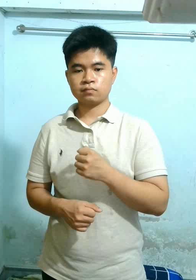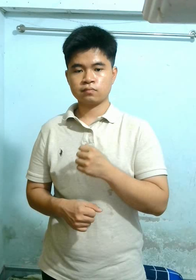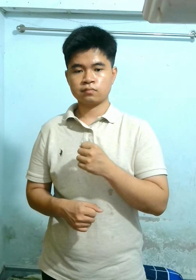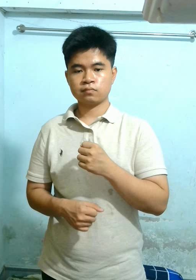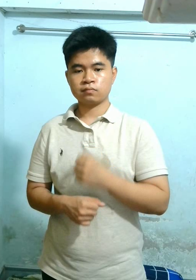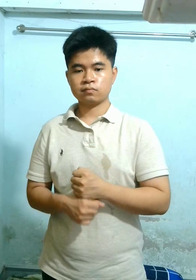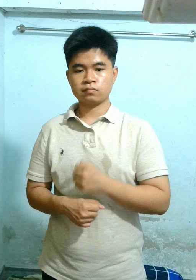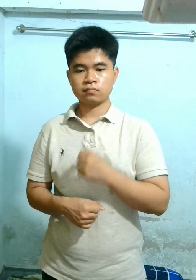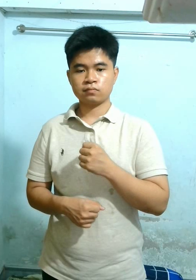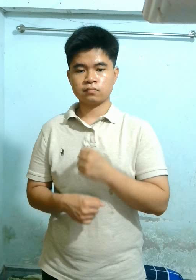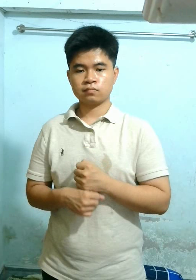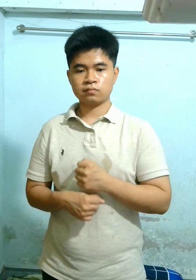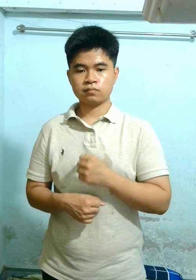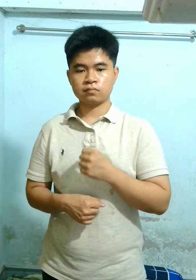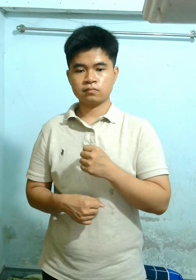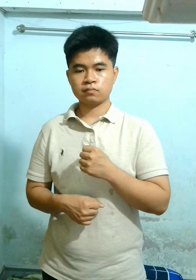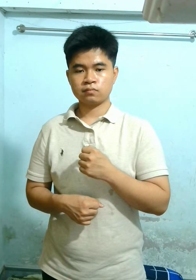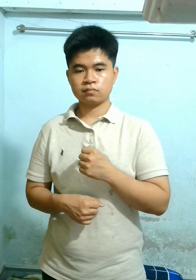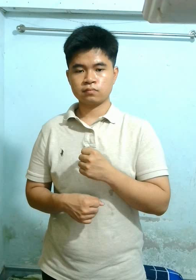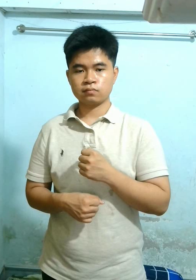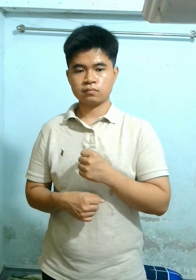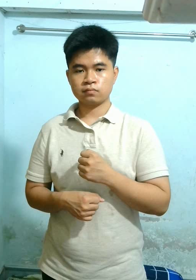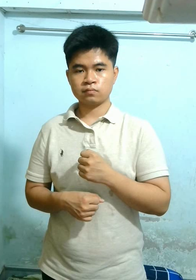cong viec